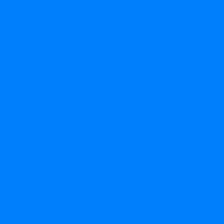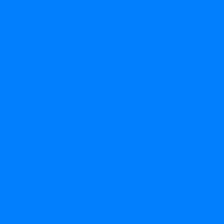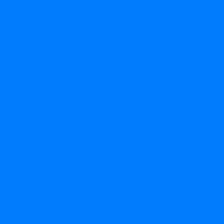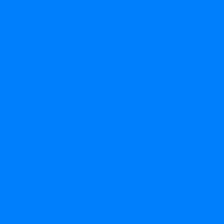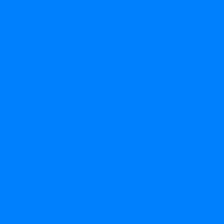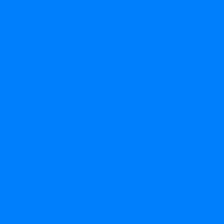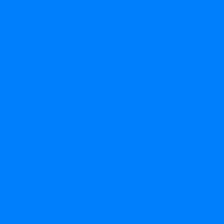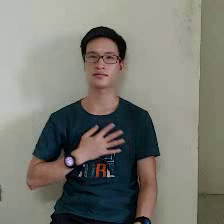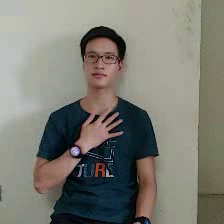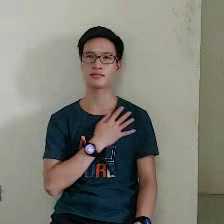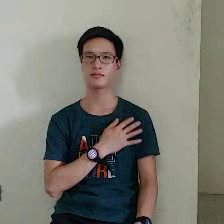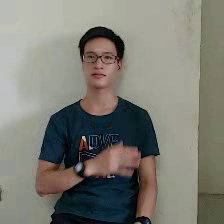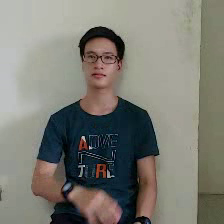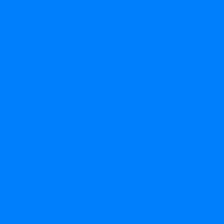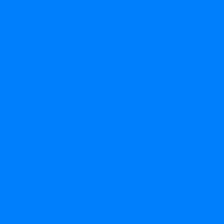Ăn mừng